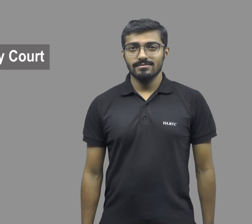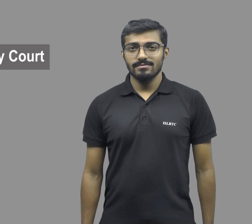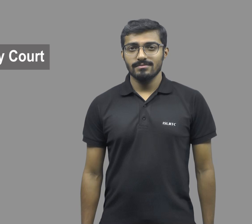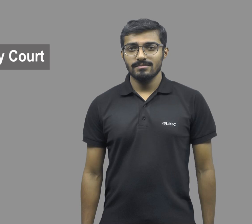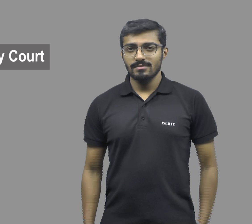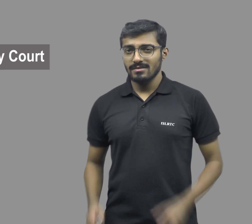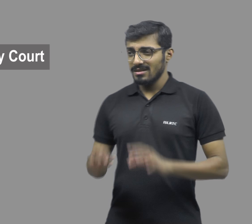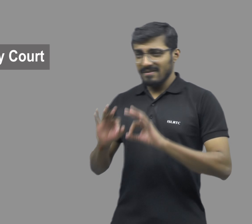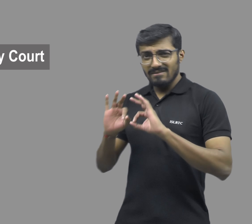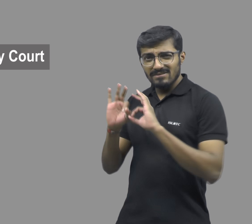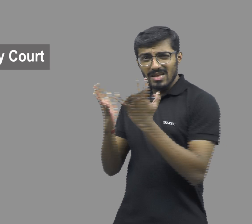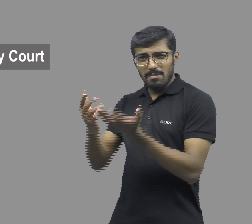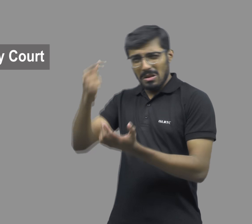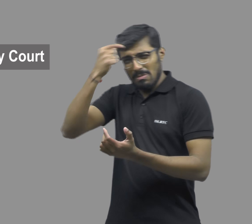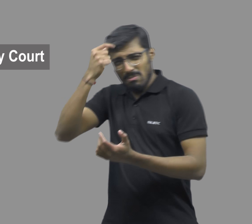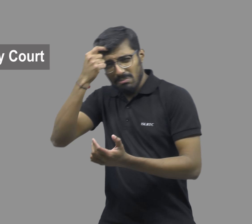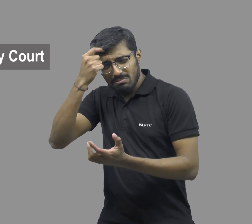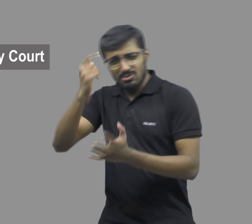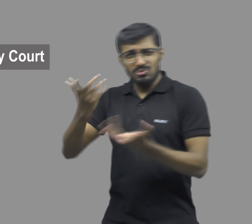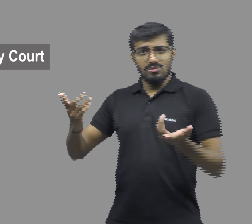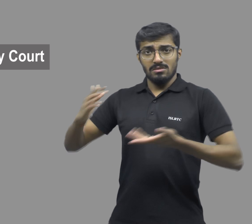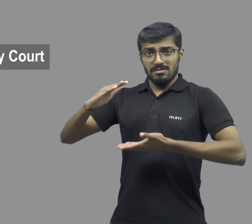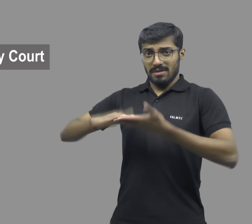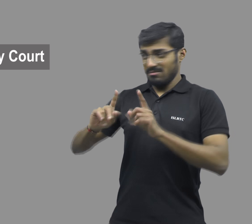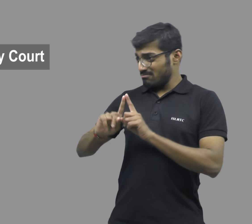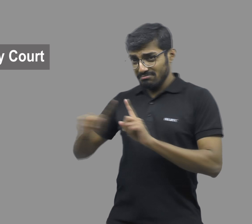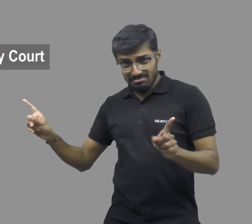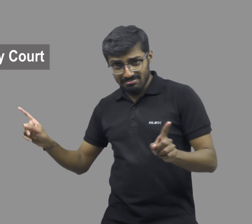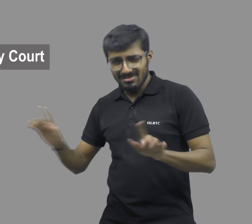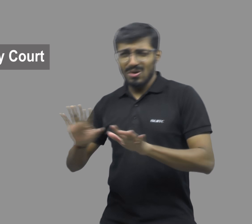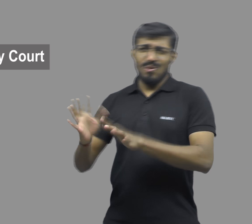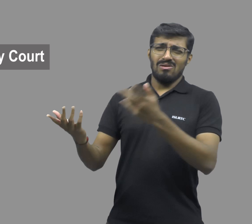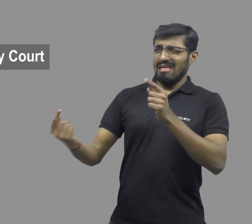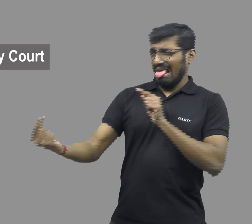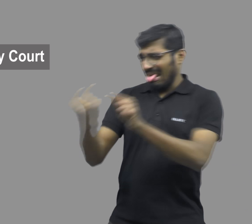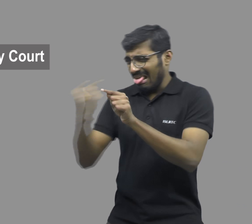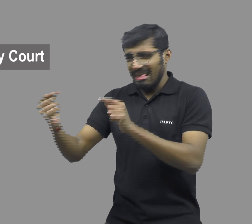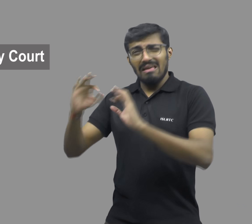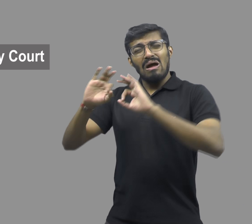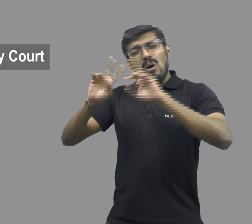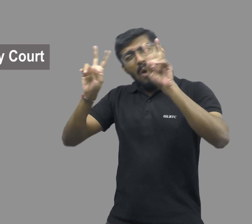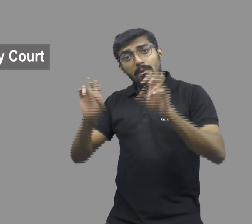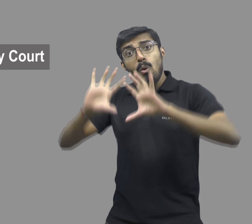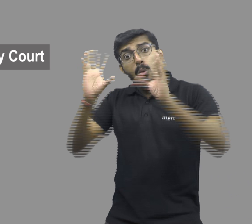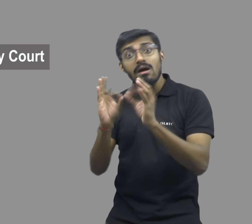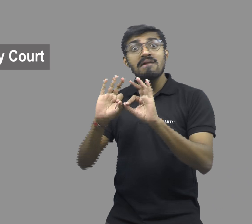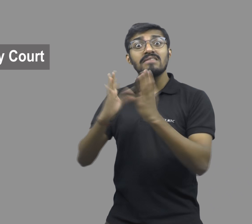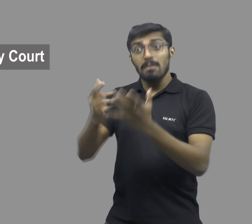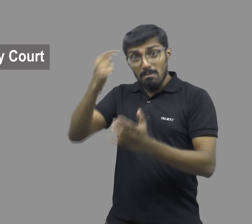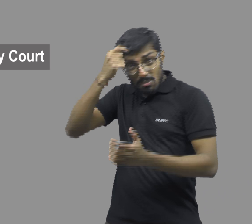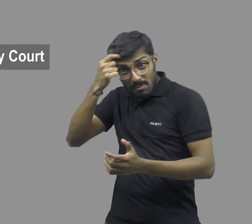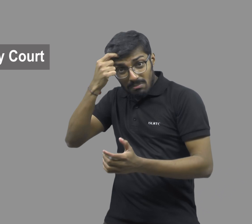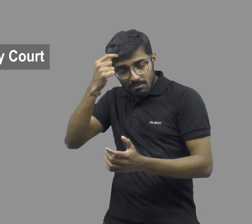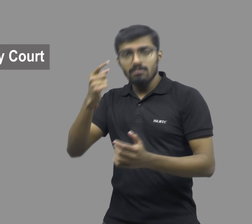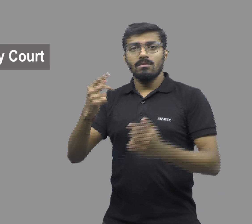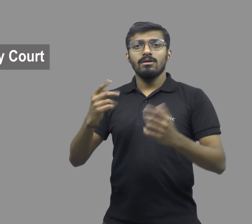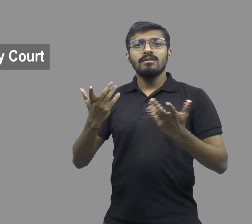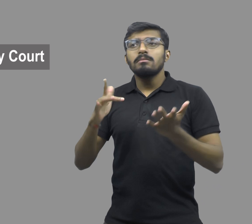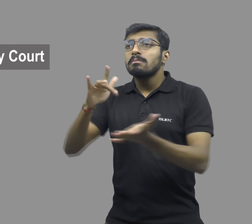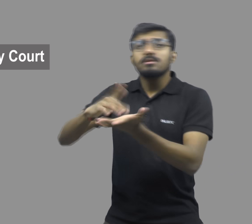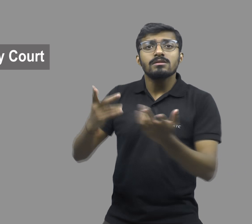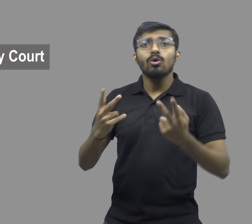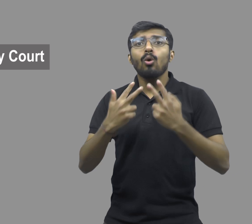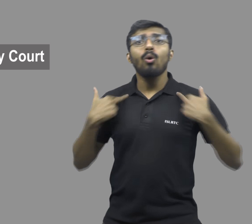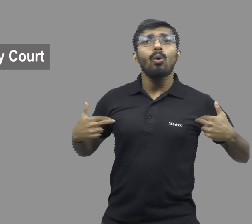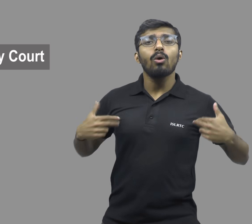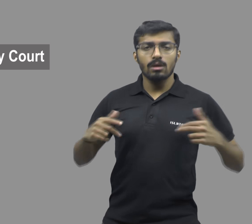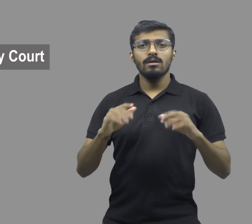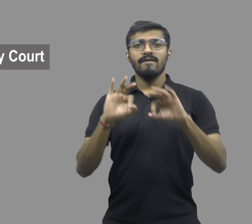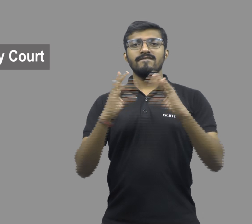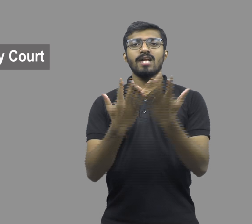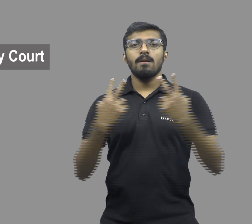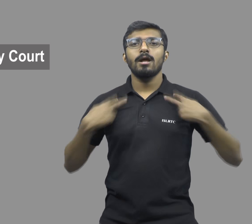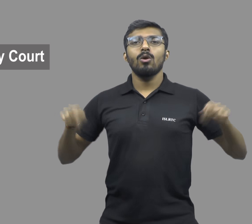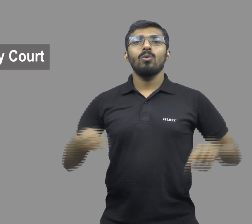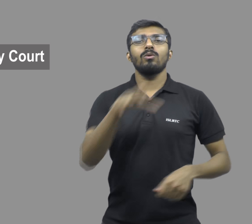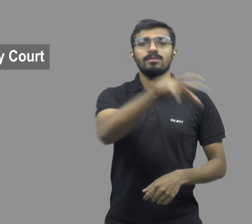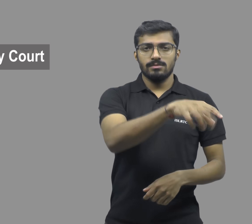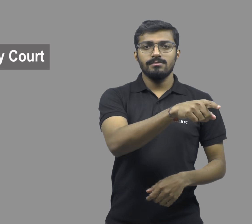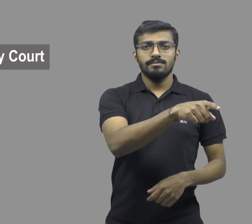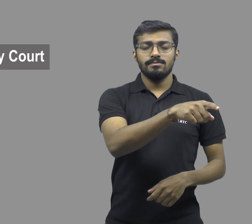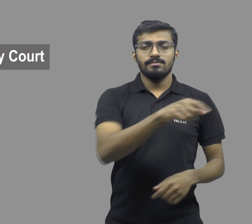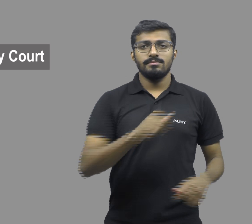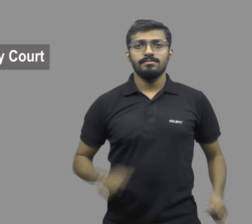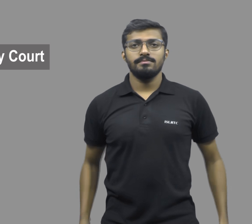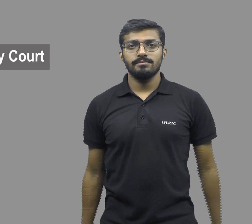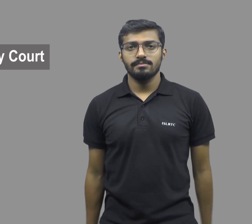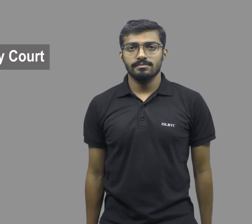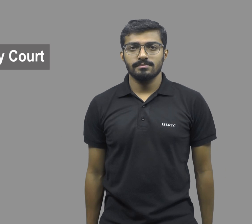Family Court